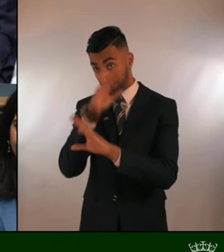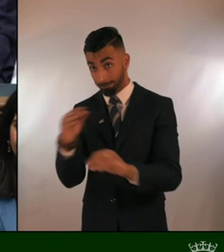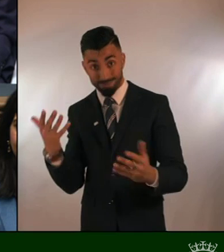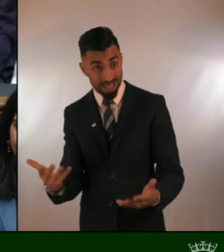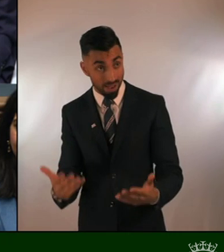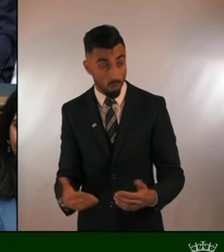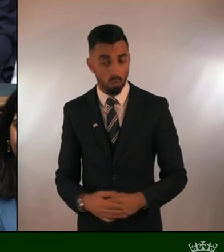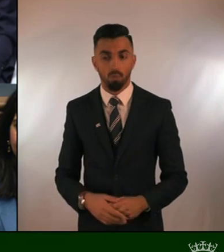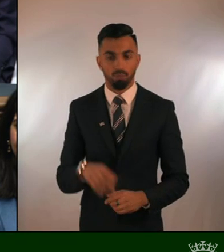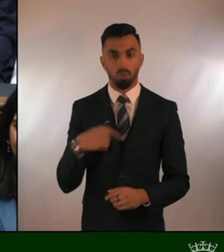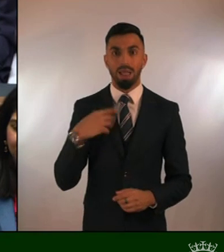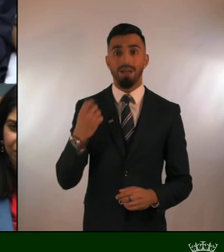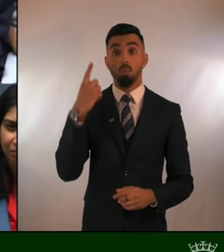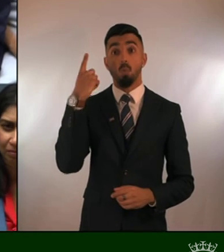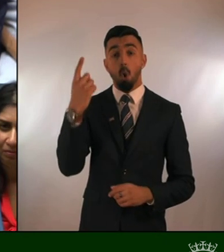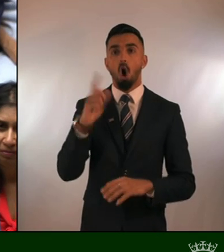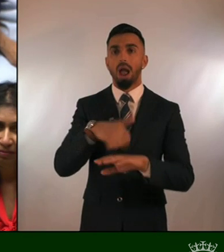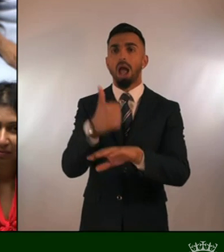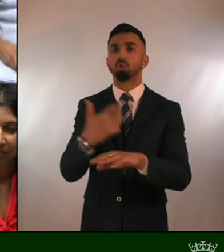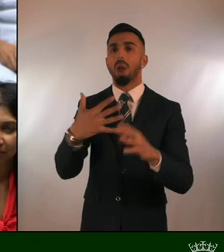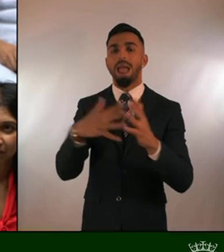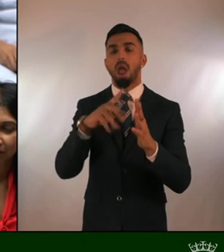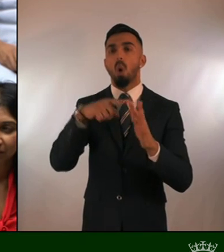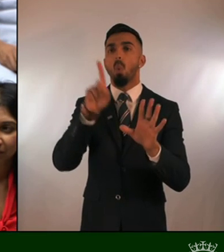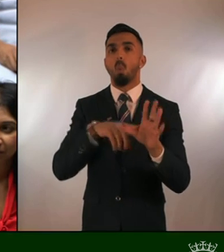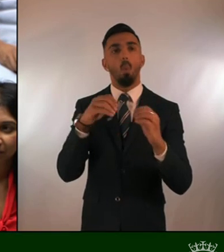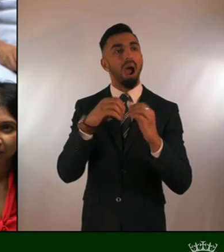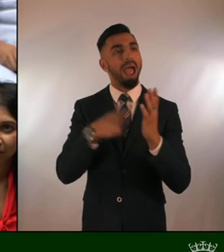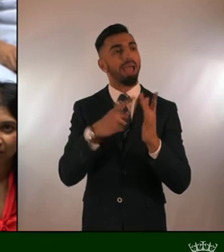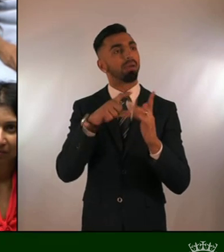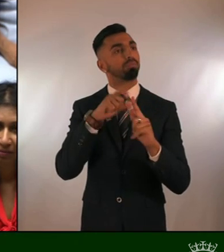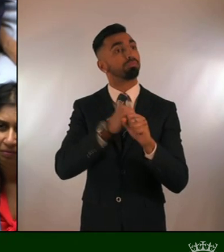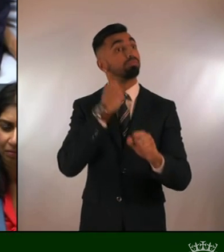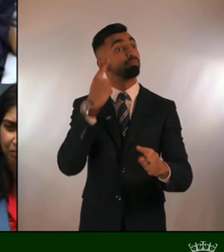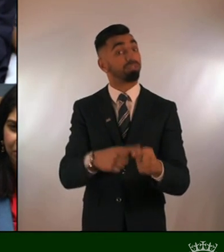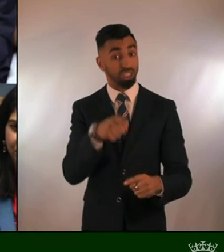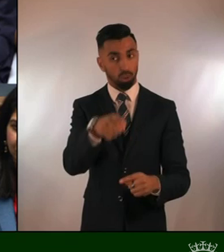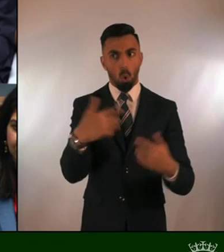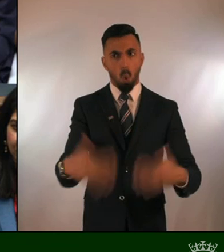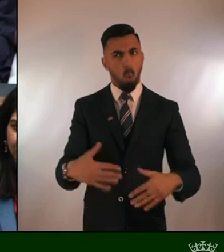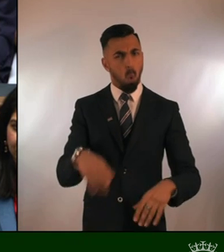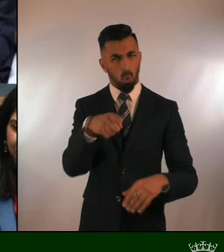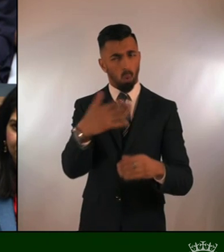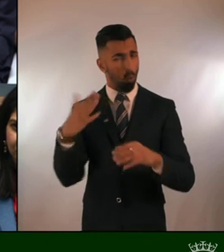I am investing £1.4 billion in our world-leading science institute at Weybridge, where, as we speak, they are working to analyse samples of coronavirus.